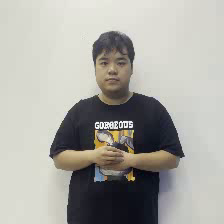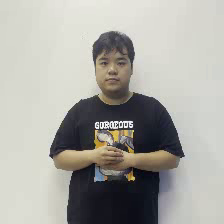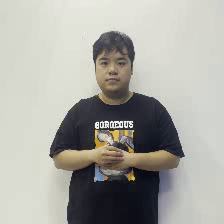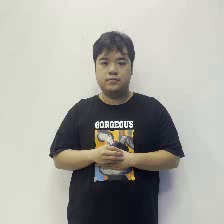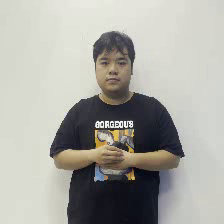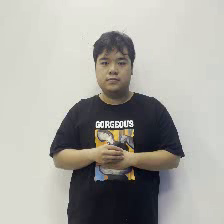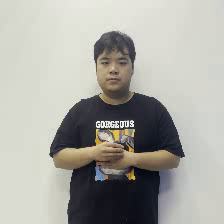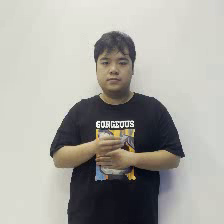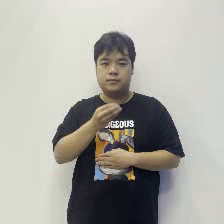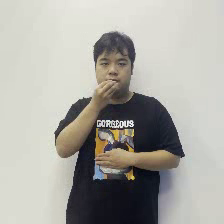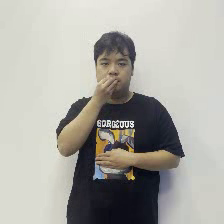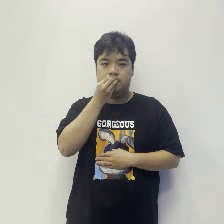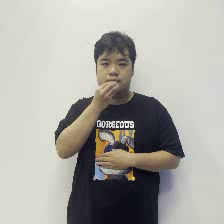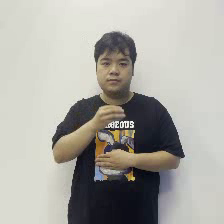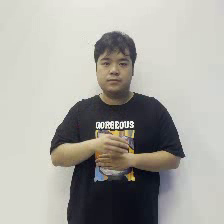Ăn